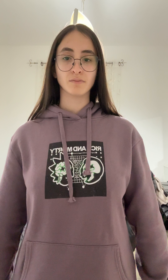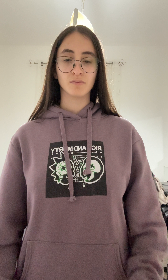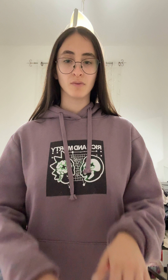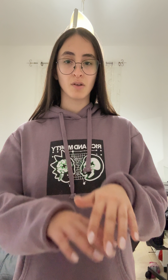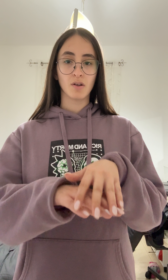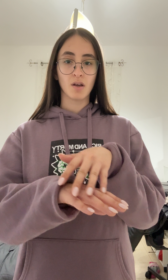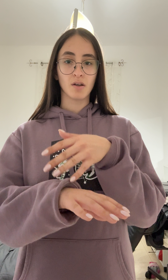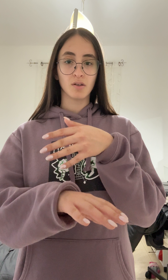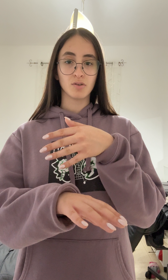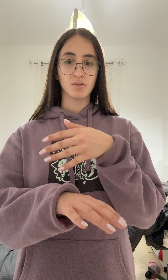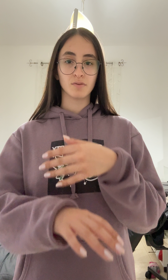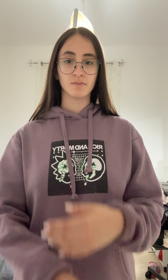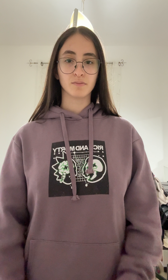להרגיש